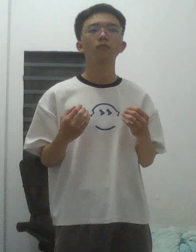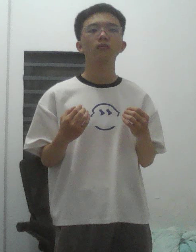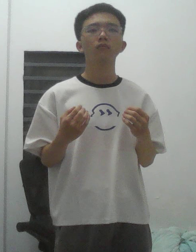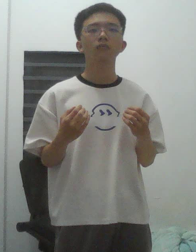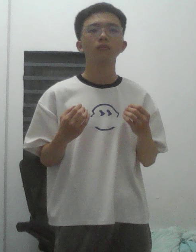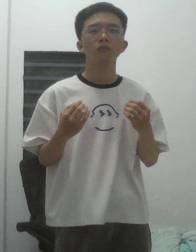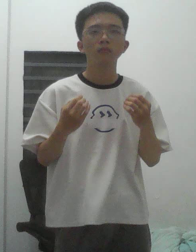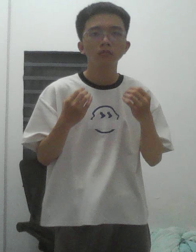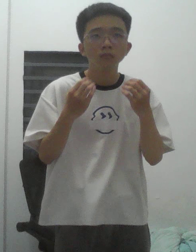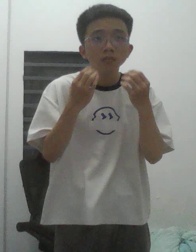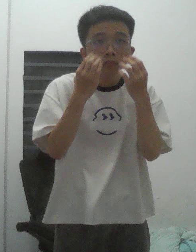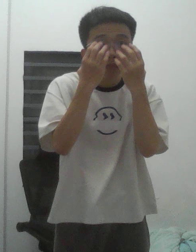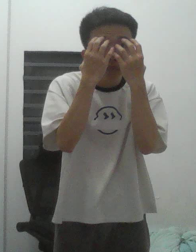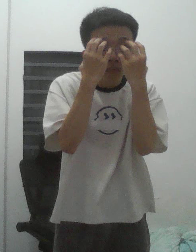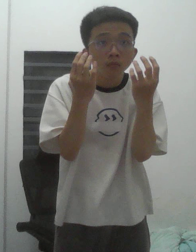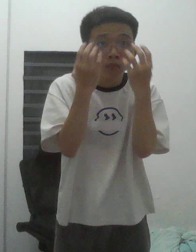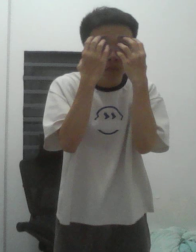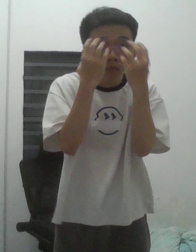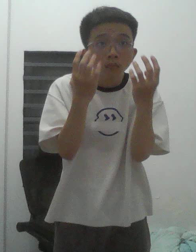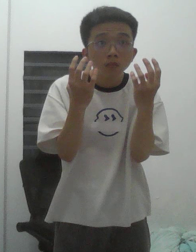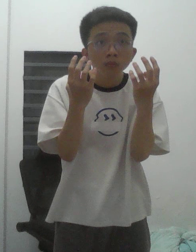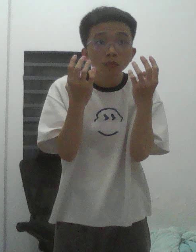ngac nhien